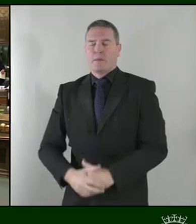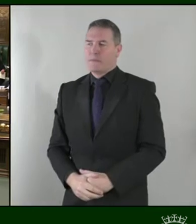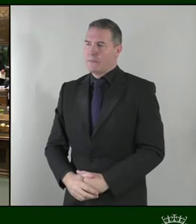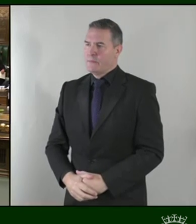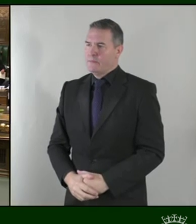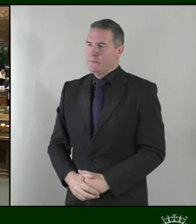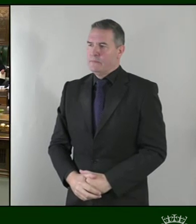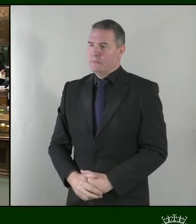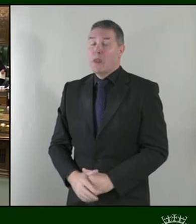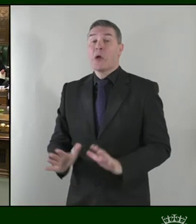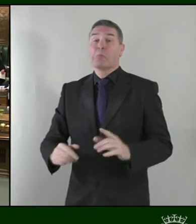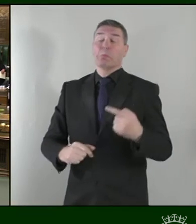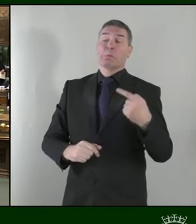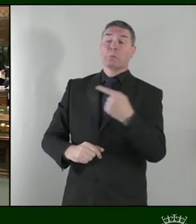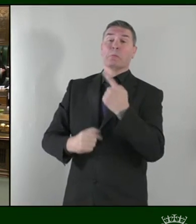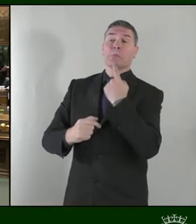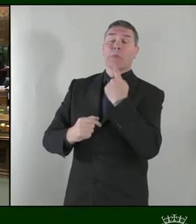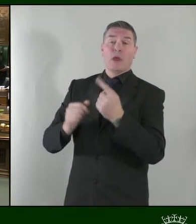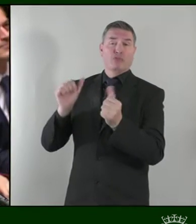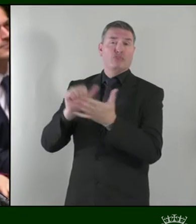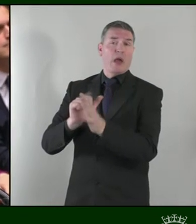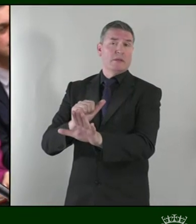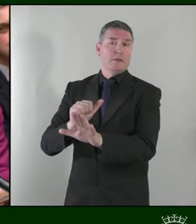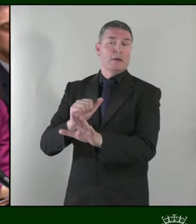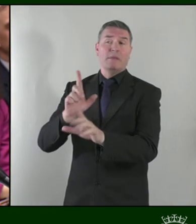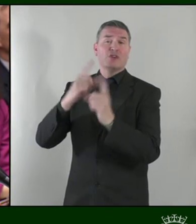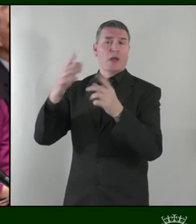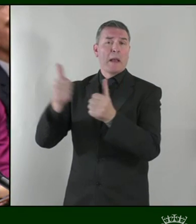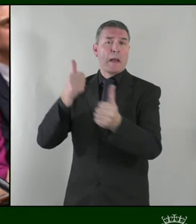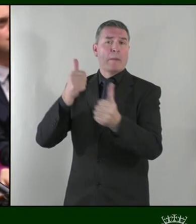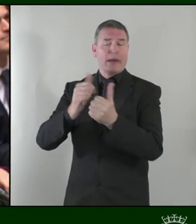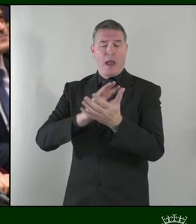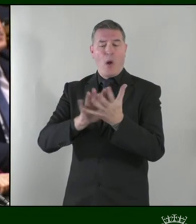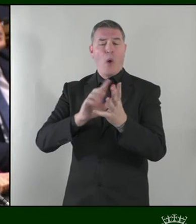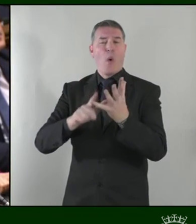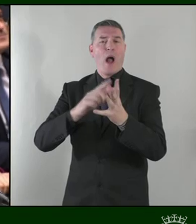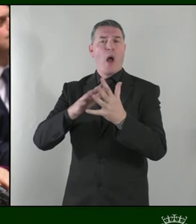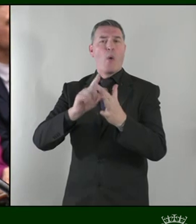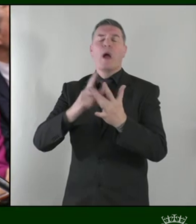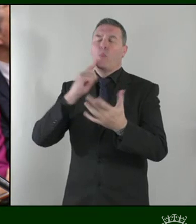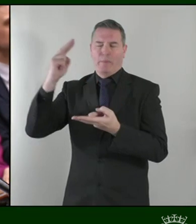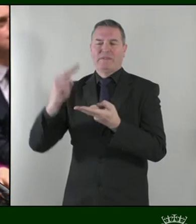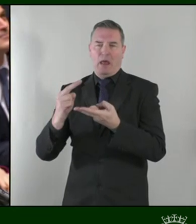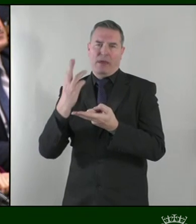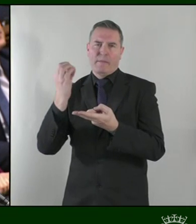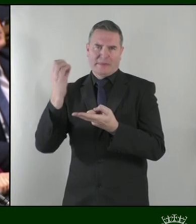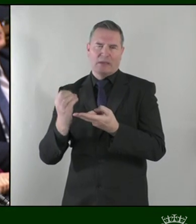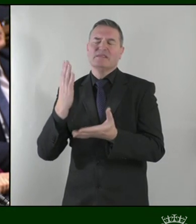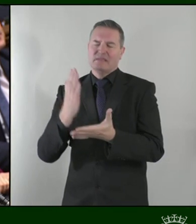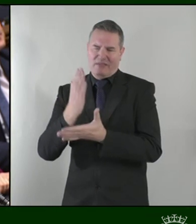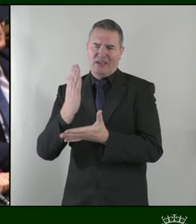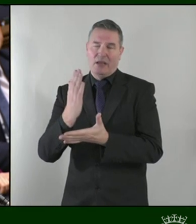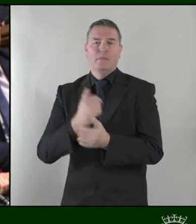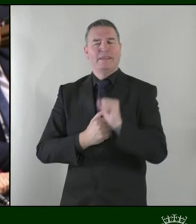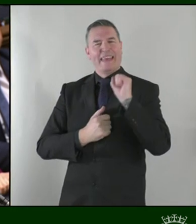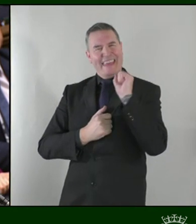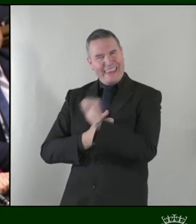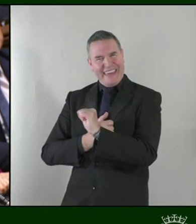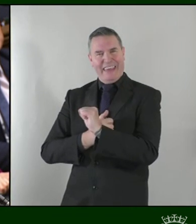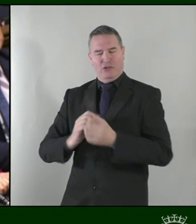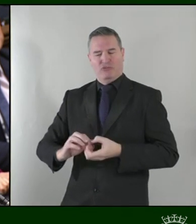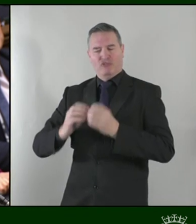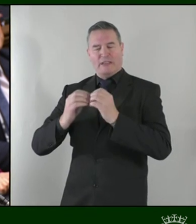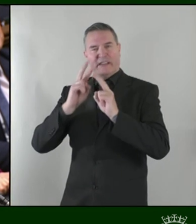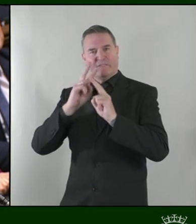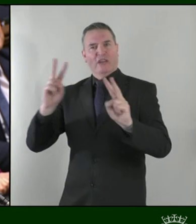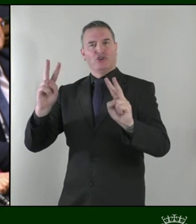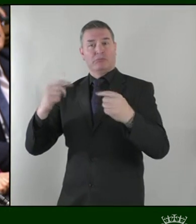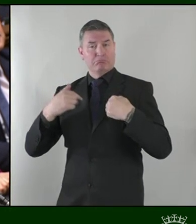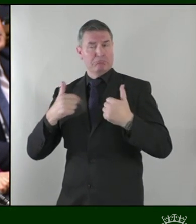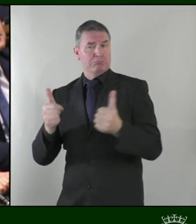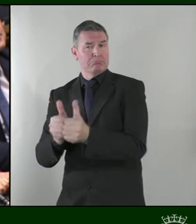My right honourable Friend is certainly right that we are going to be reducing the involvement of Huawei below the 35% market cap, but he is also right in his general vision, which is one I entirely share.